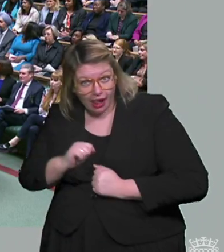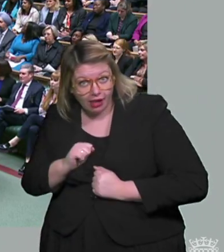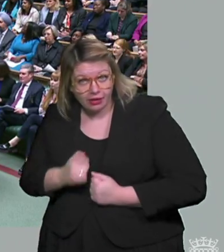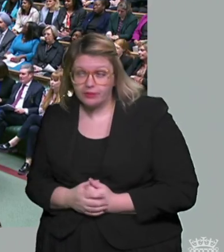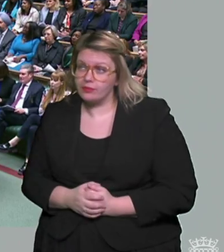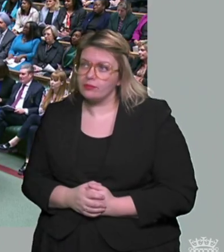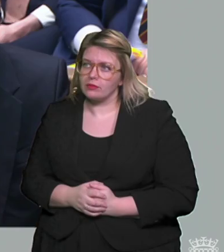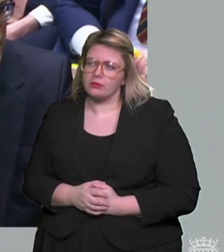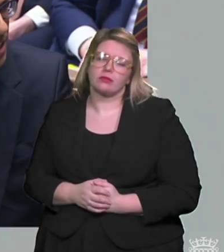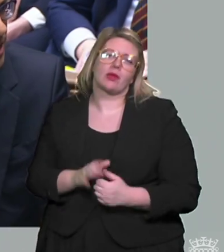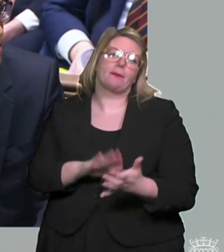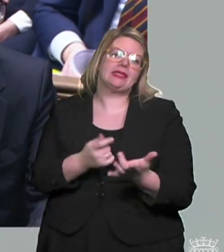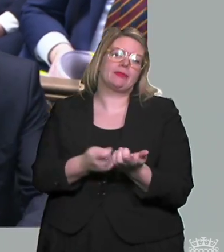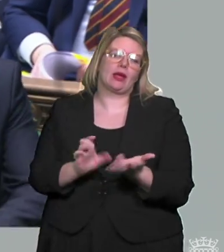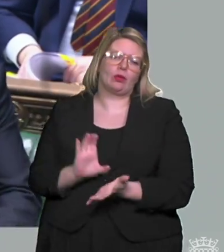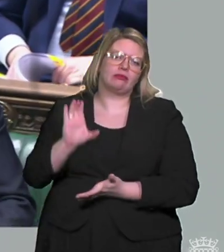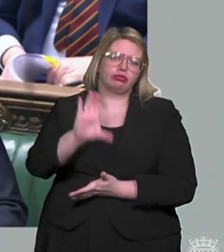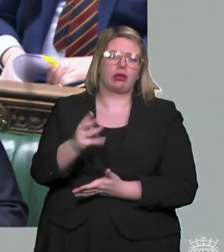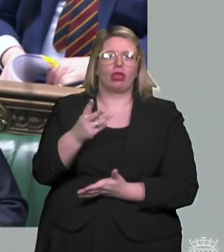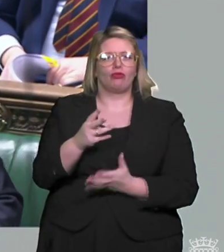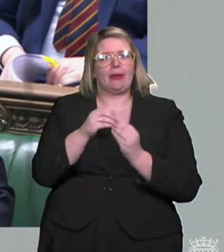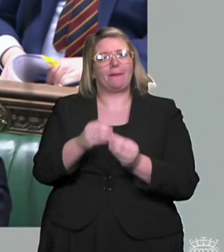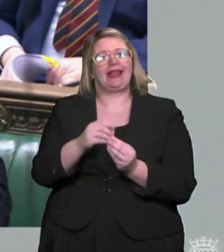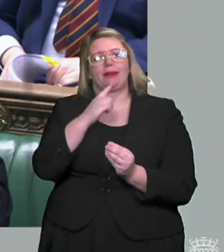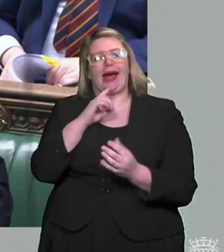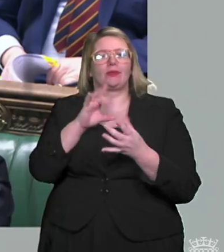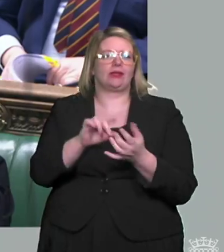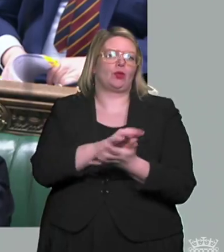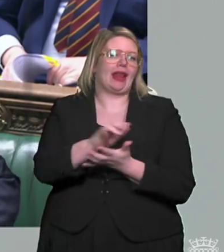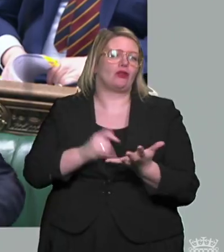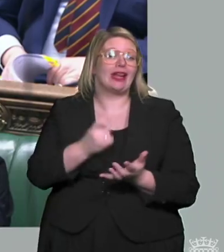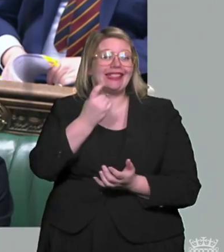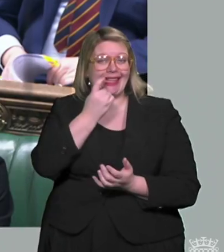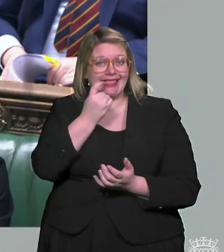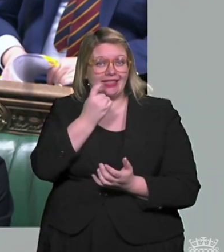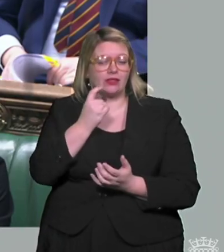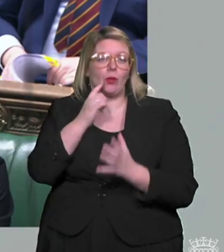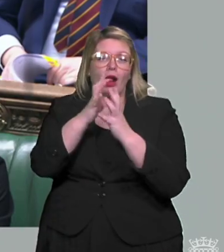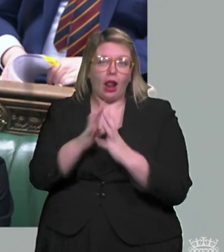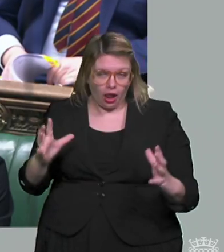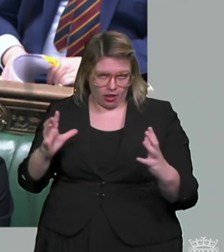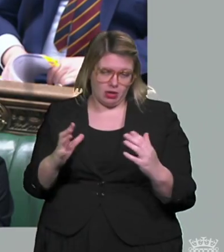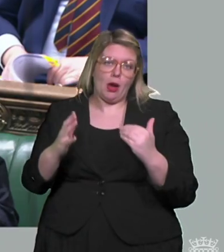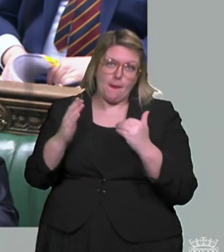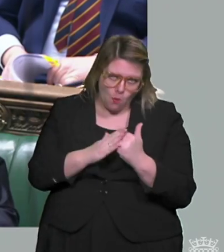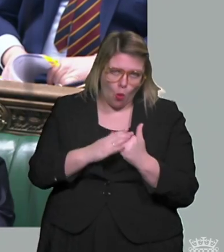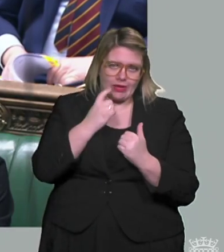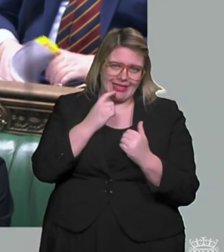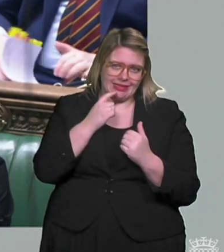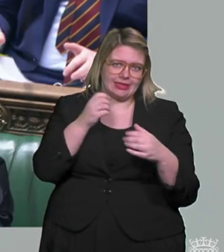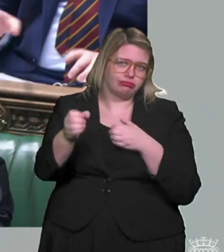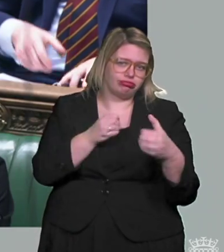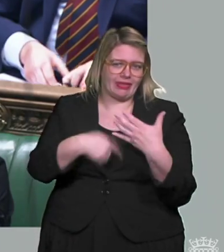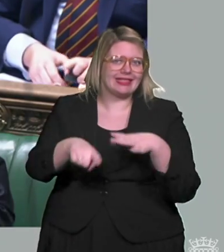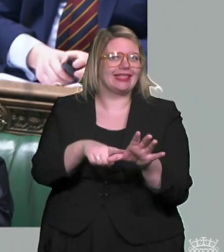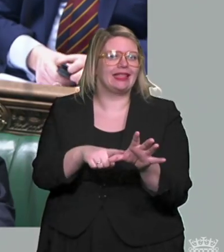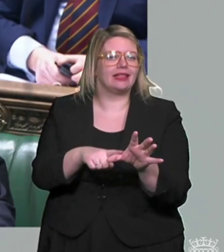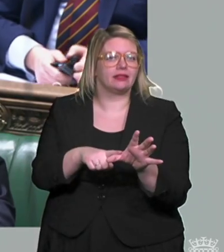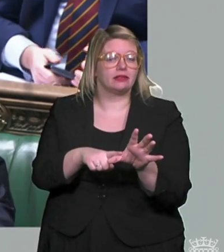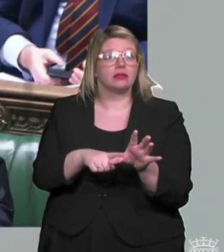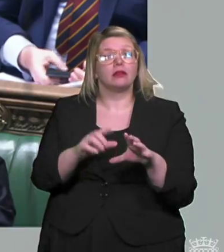We are investing £3 billion in NHS dentistry. Because of the reforms to the contract, there will be about 10% more activity this year above contracted levels.